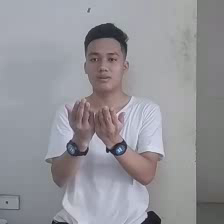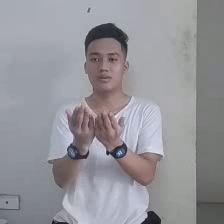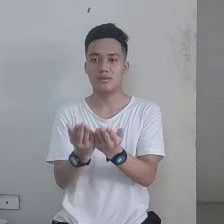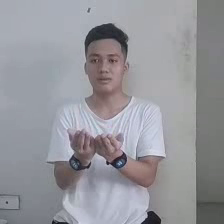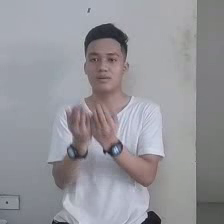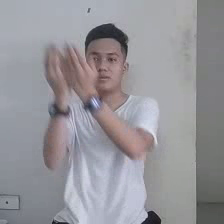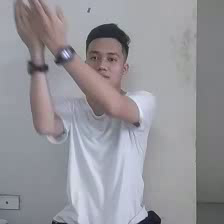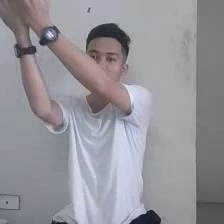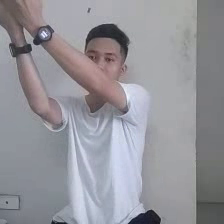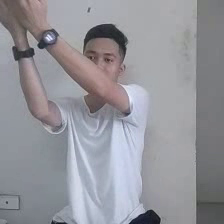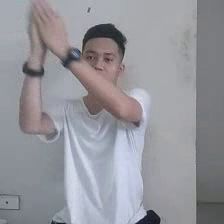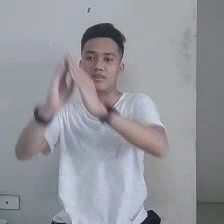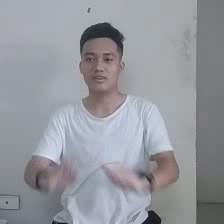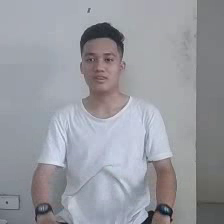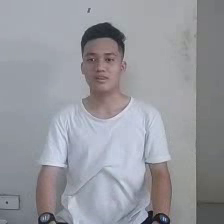Biếu tặng